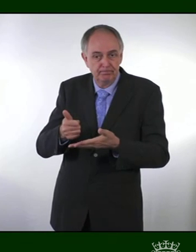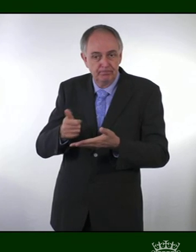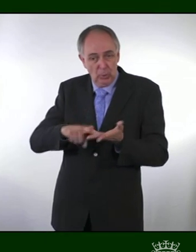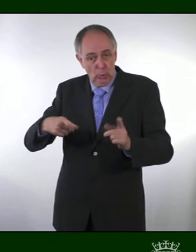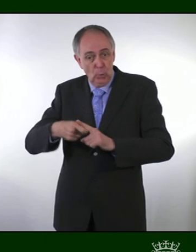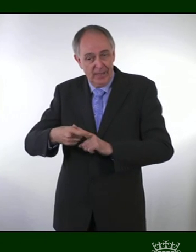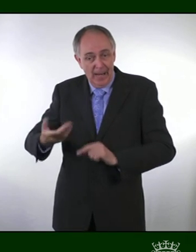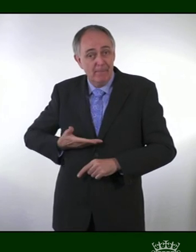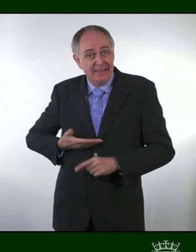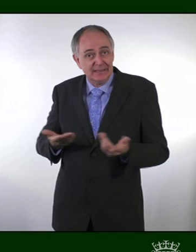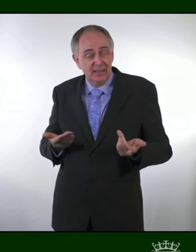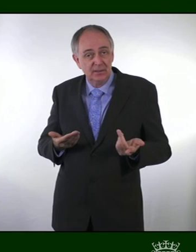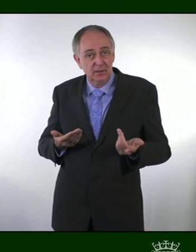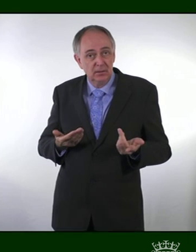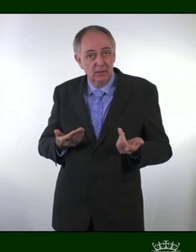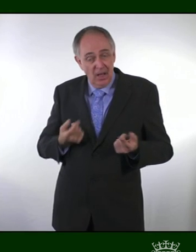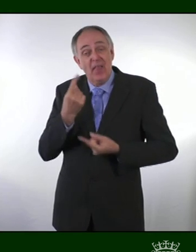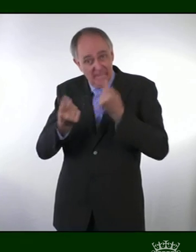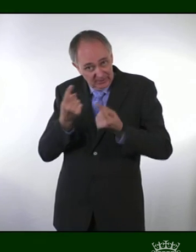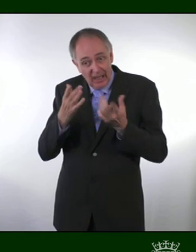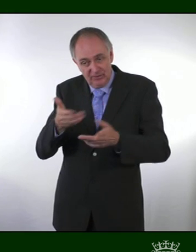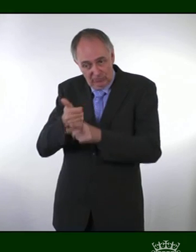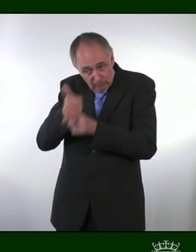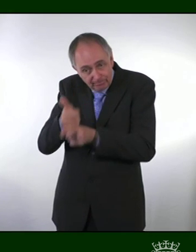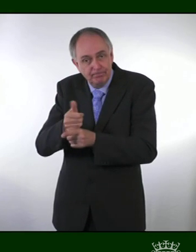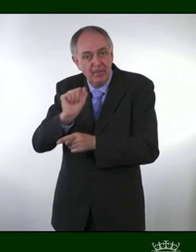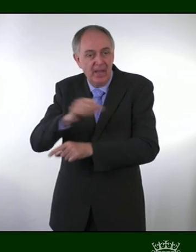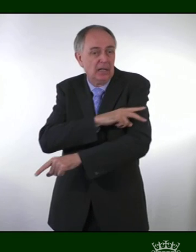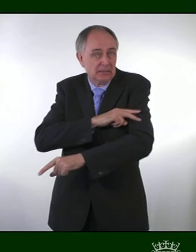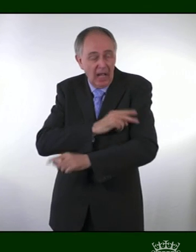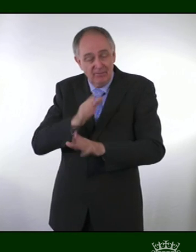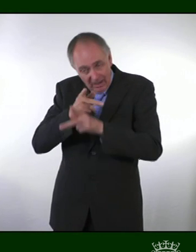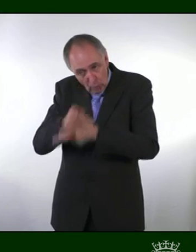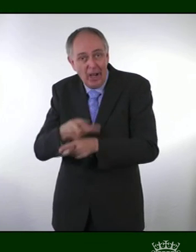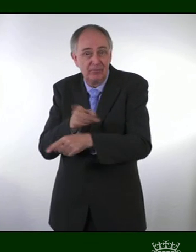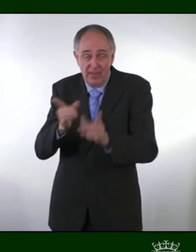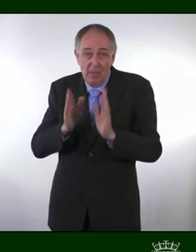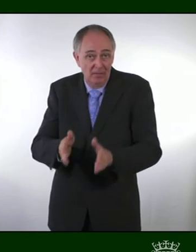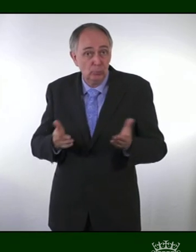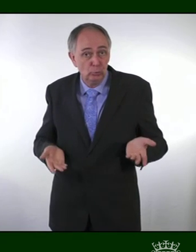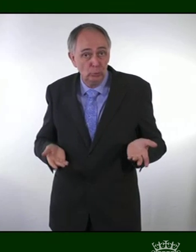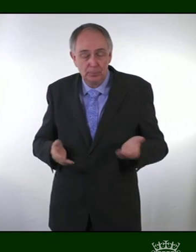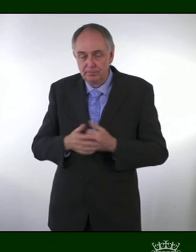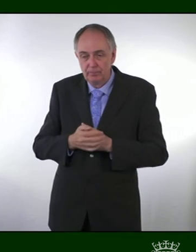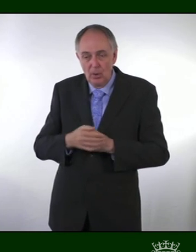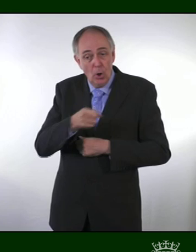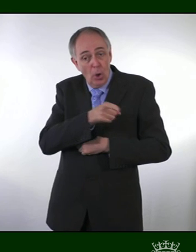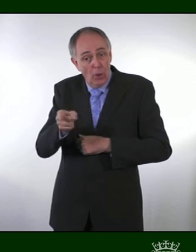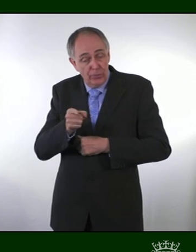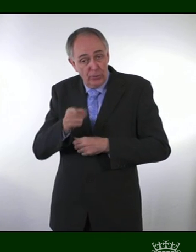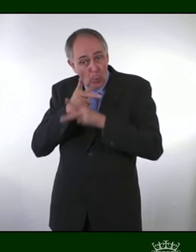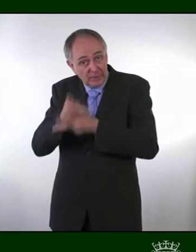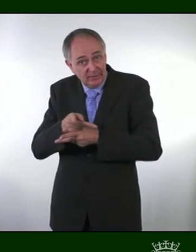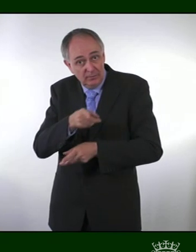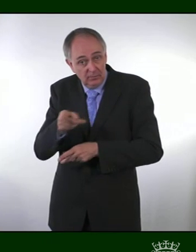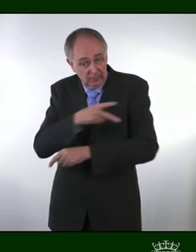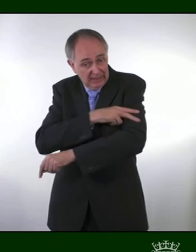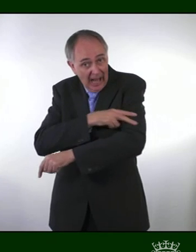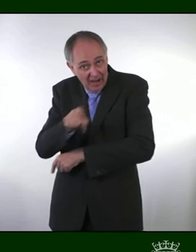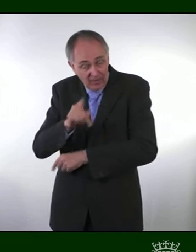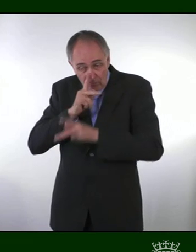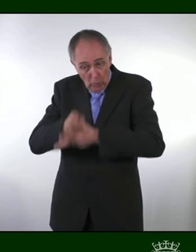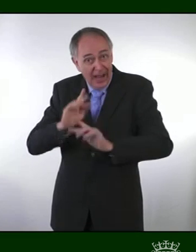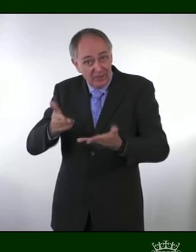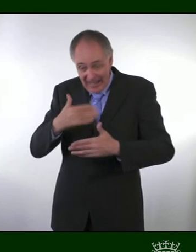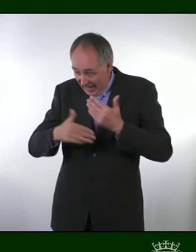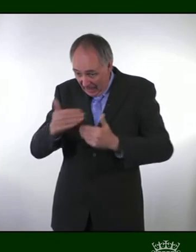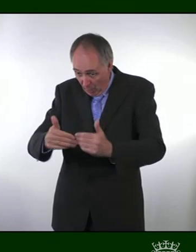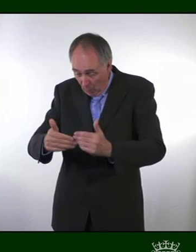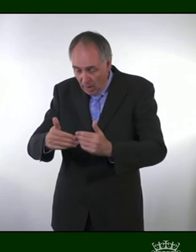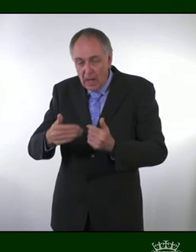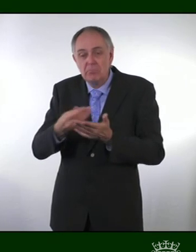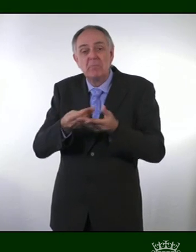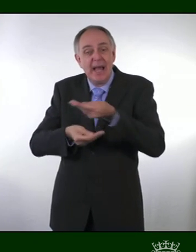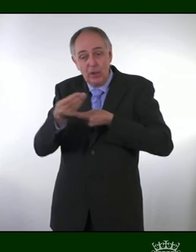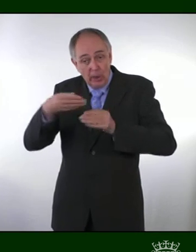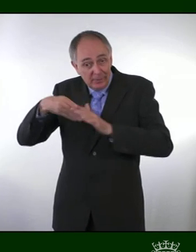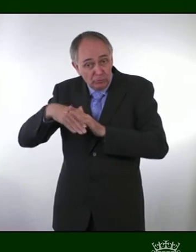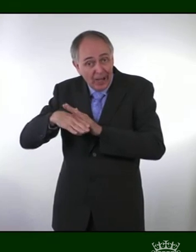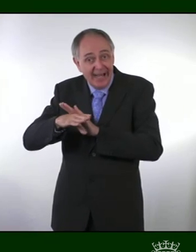They should do what they can as well to look after their workers in very difficult times, because those workers will stand them in good stead when the economy turns up again.